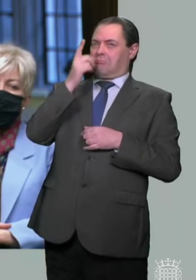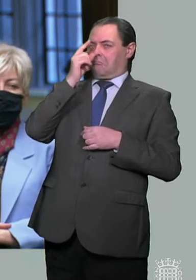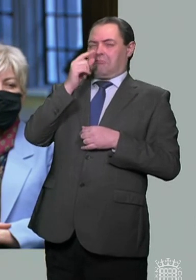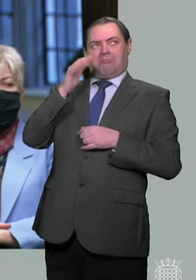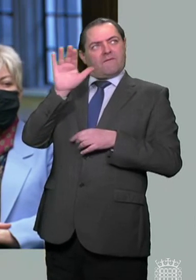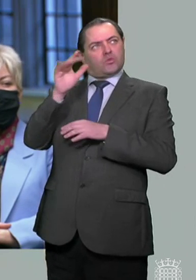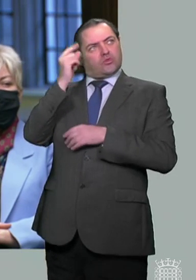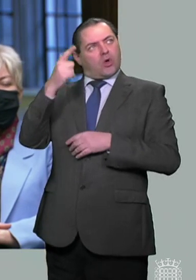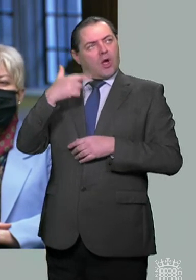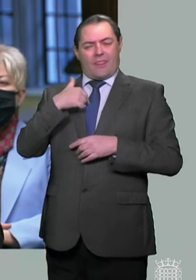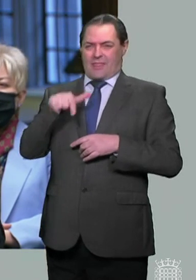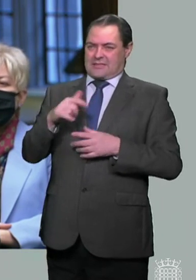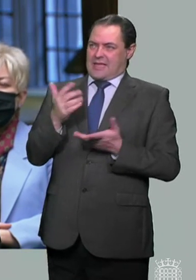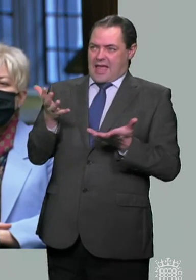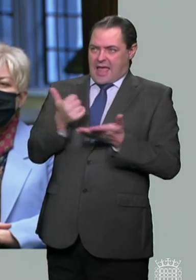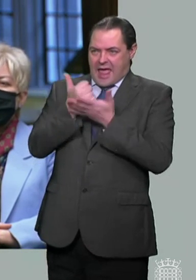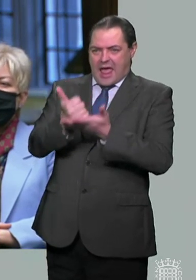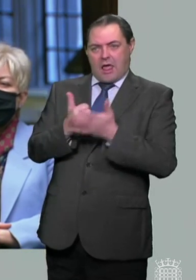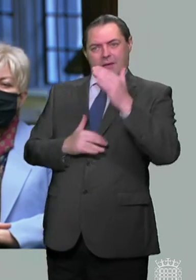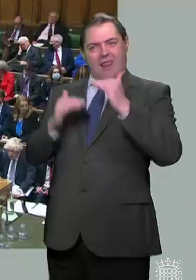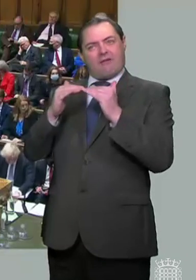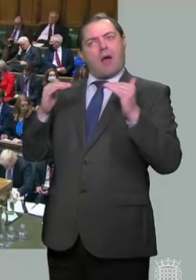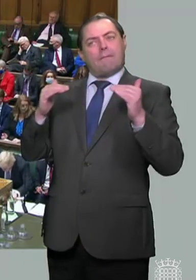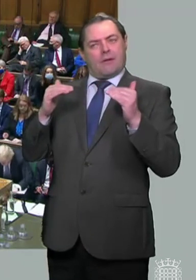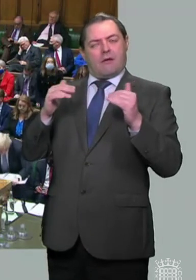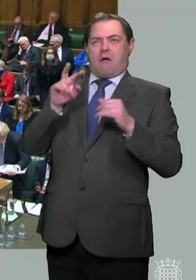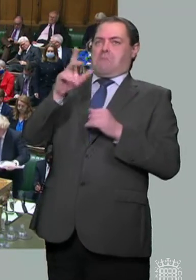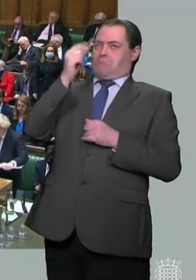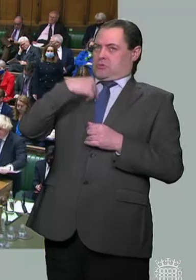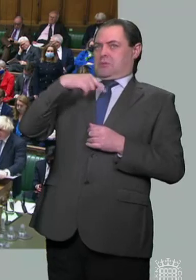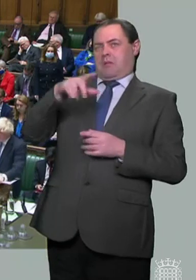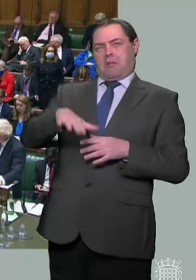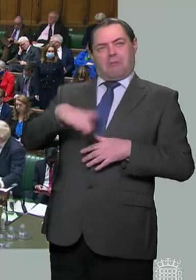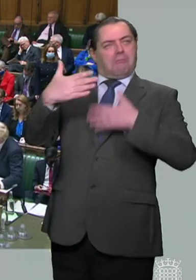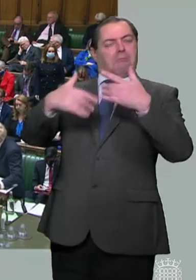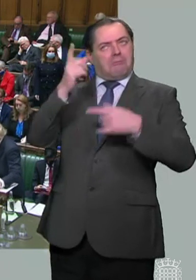That could play a major part in delivering the levelling-up agenda.